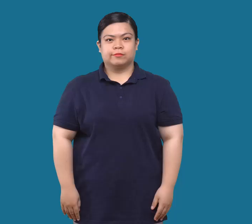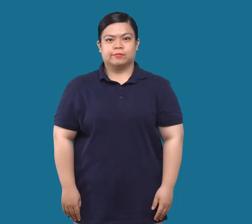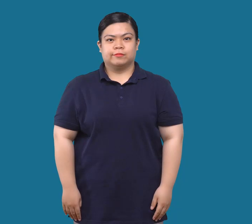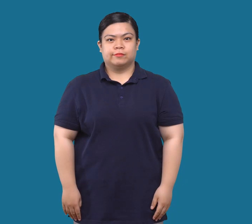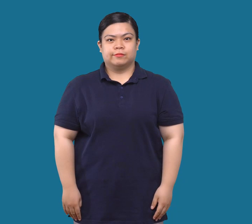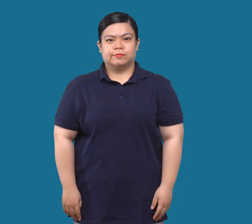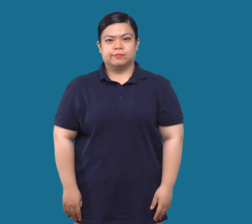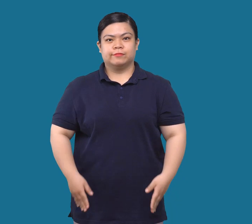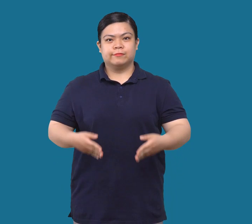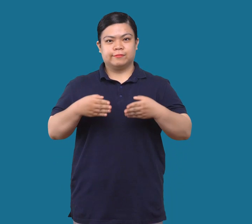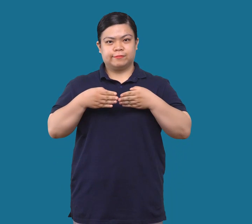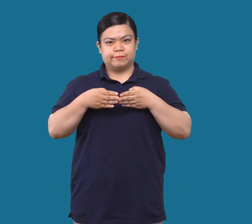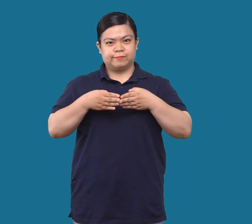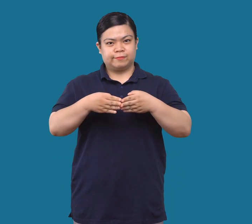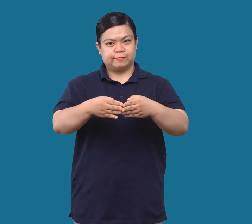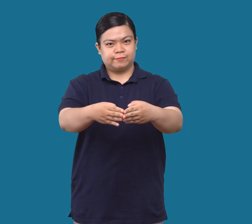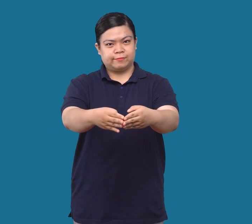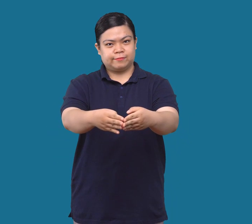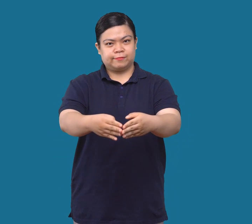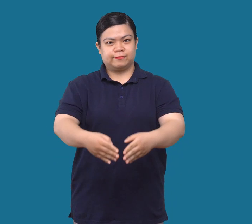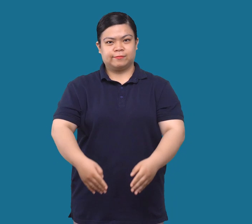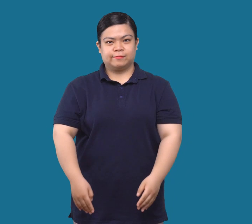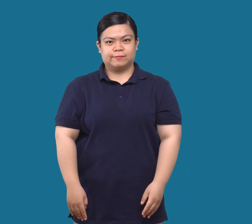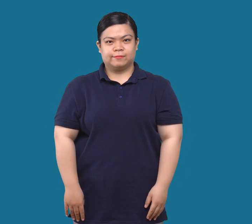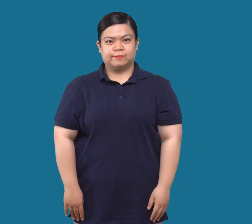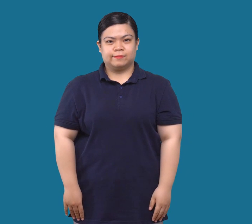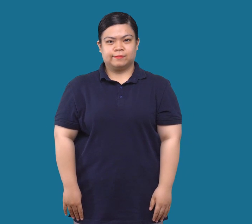tàu thủy